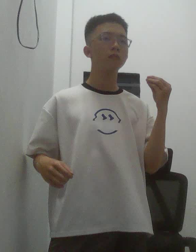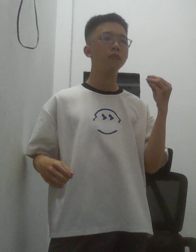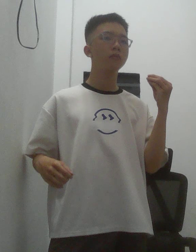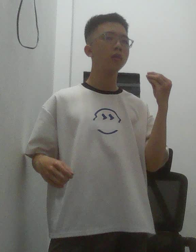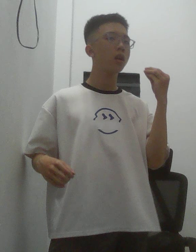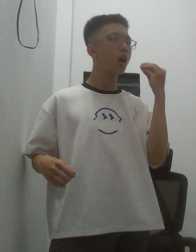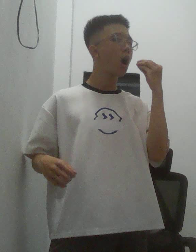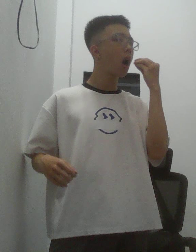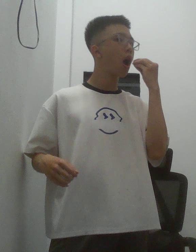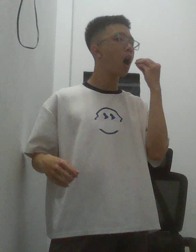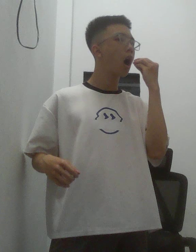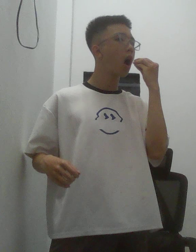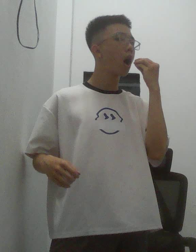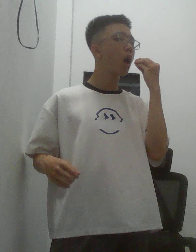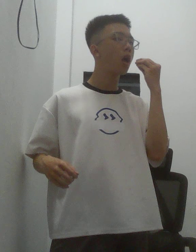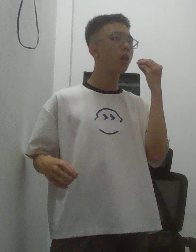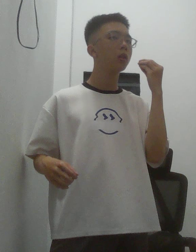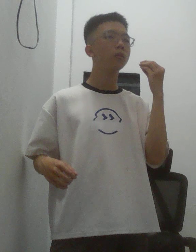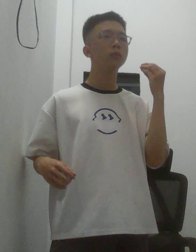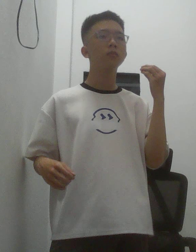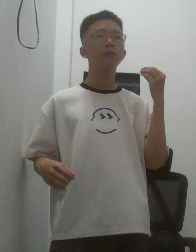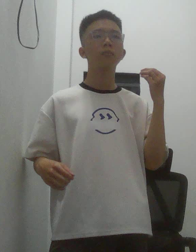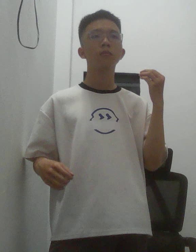an